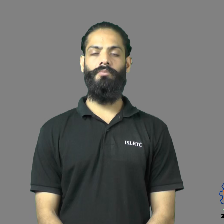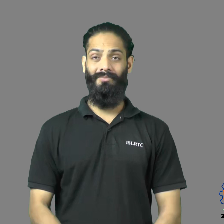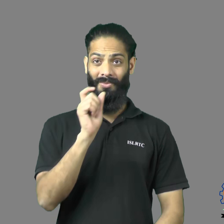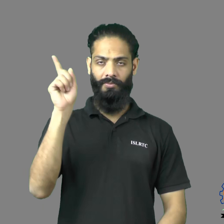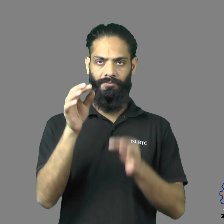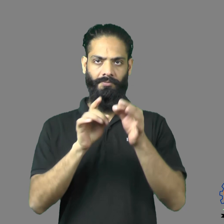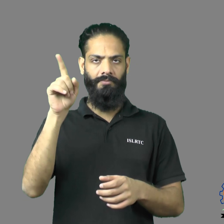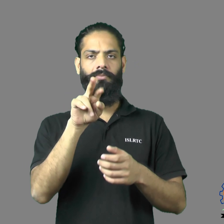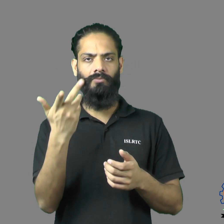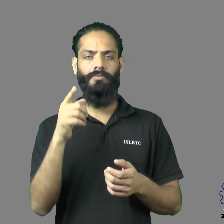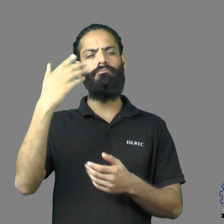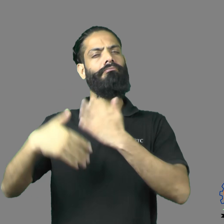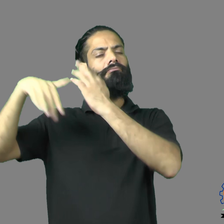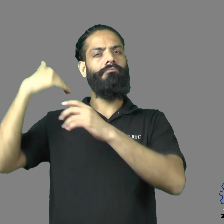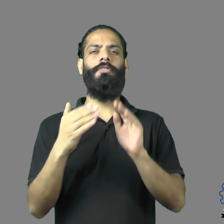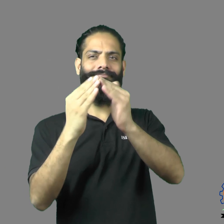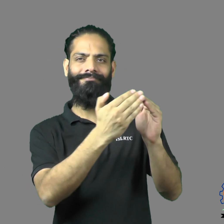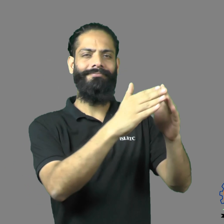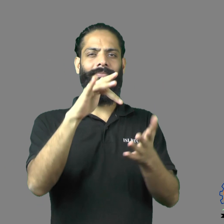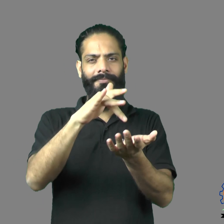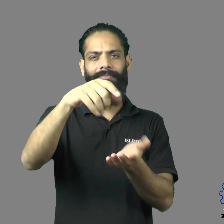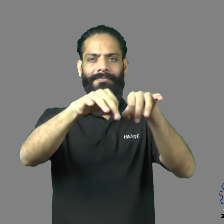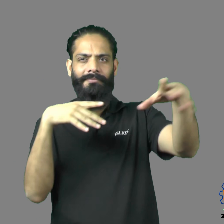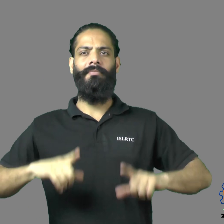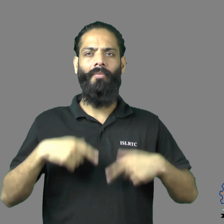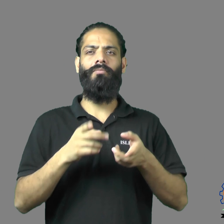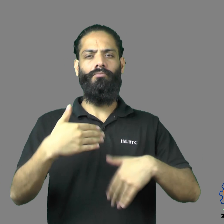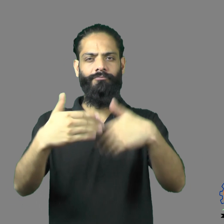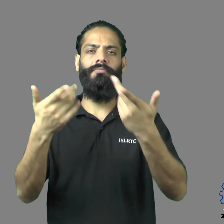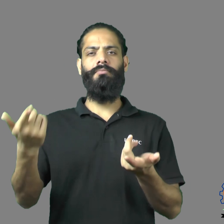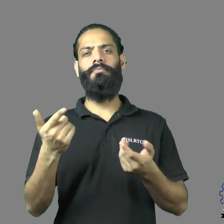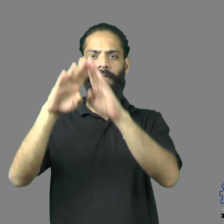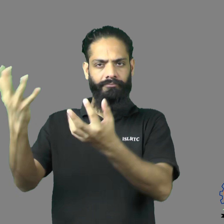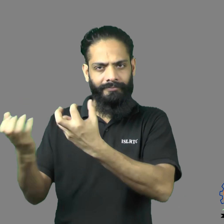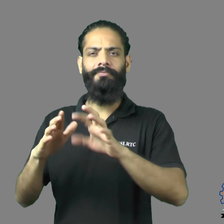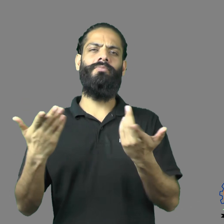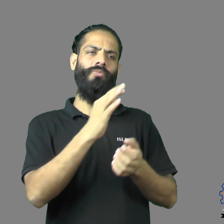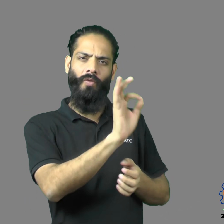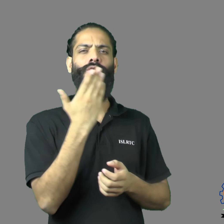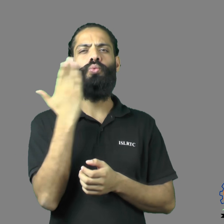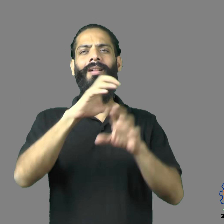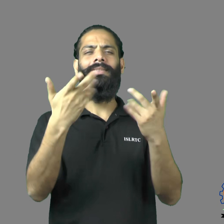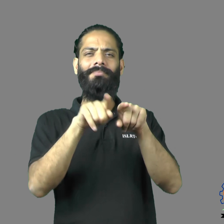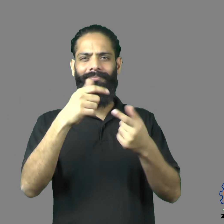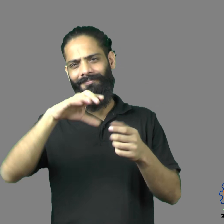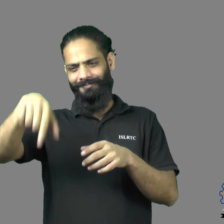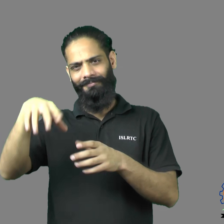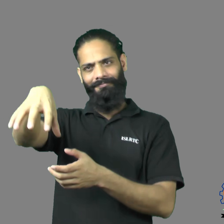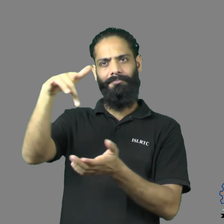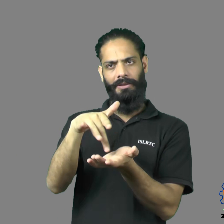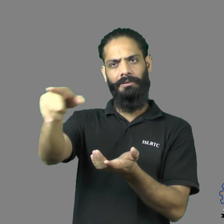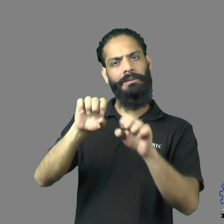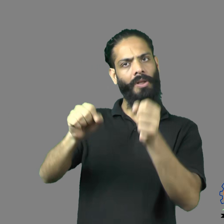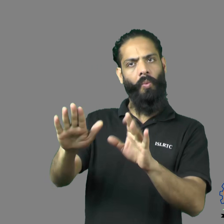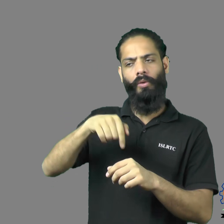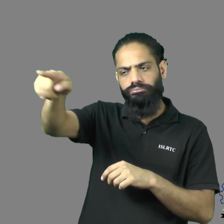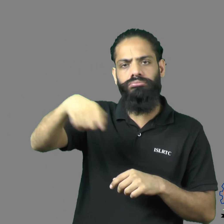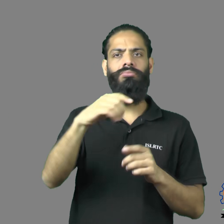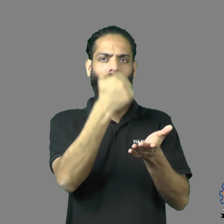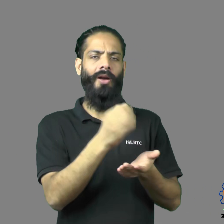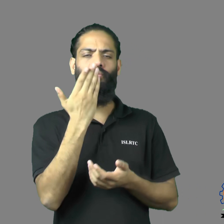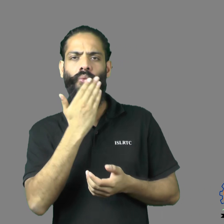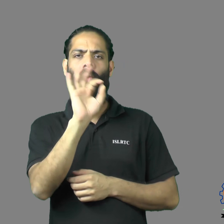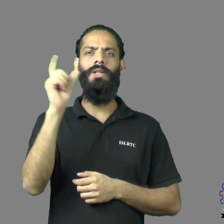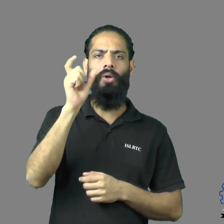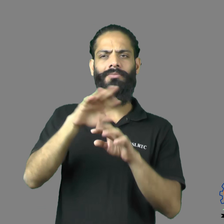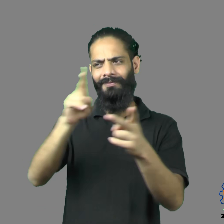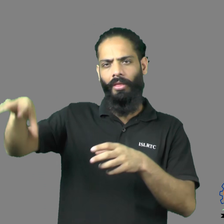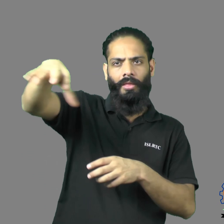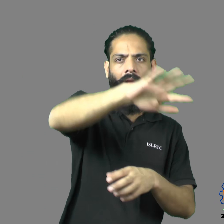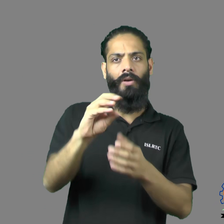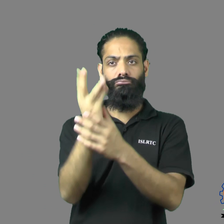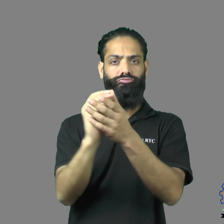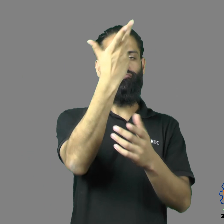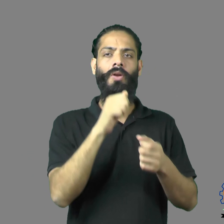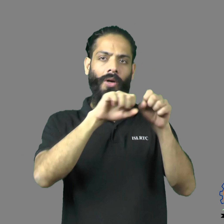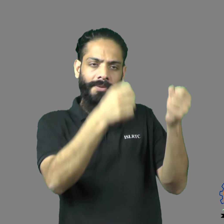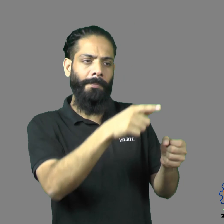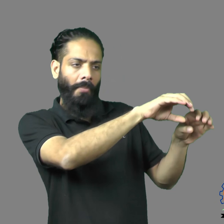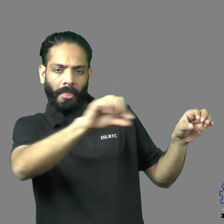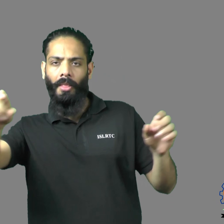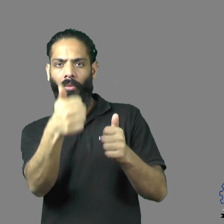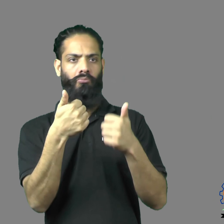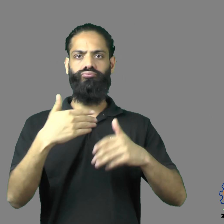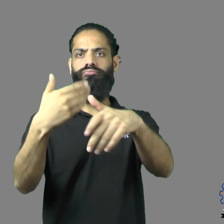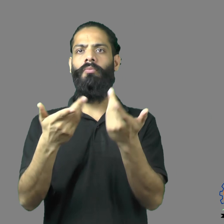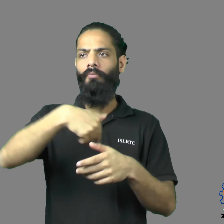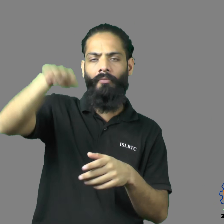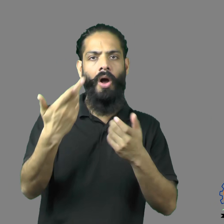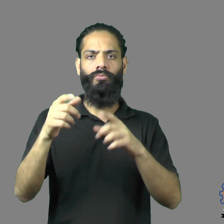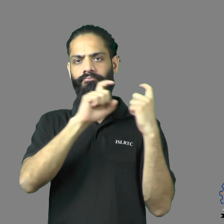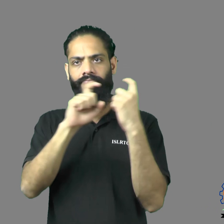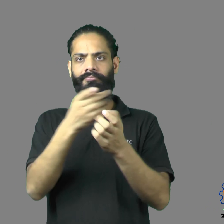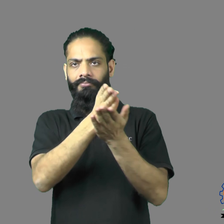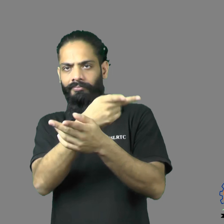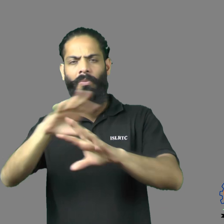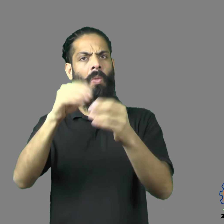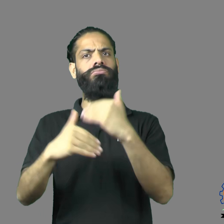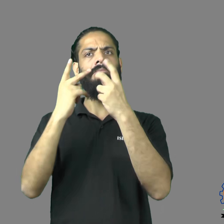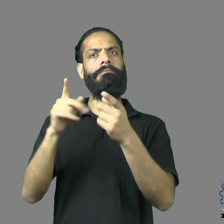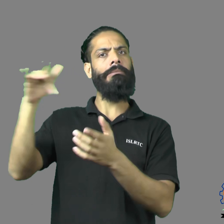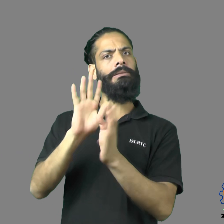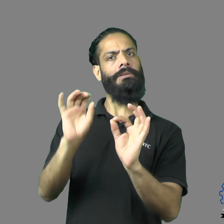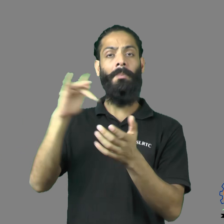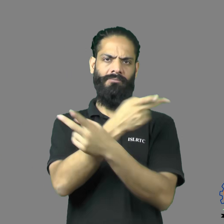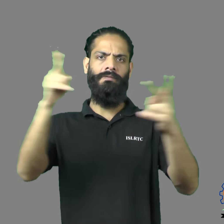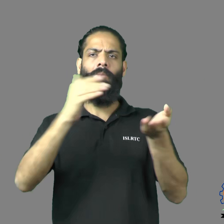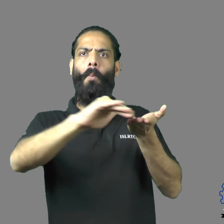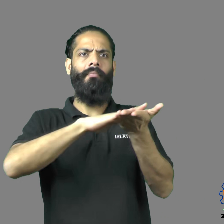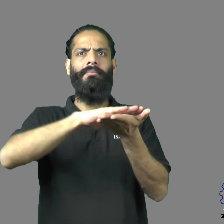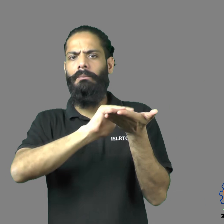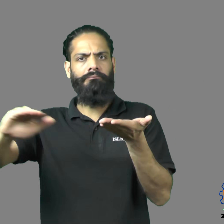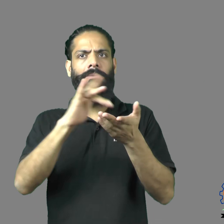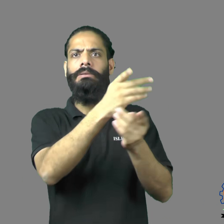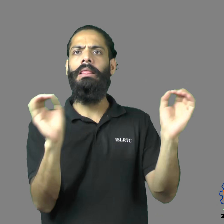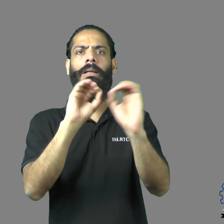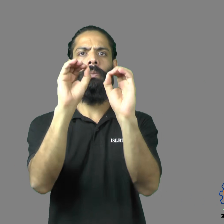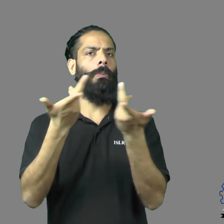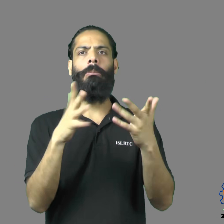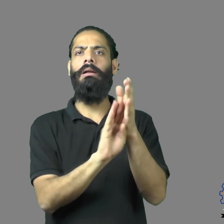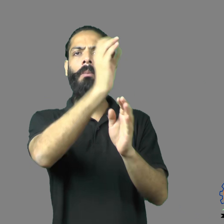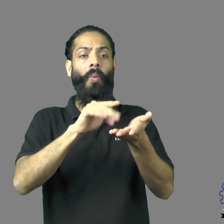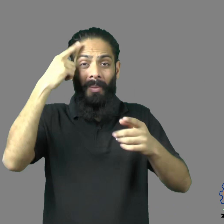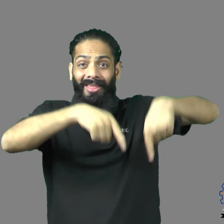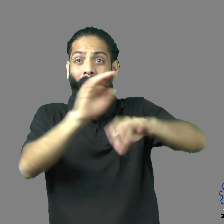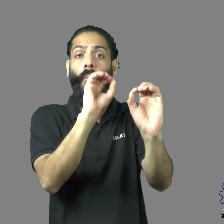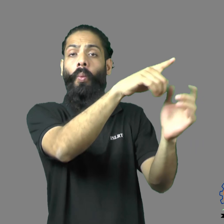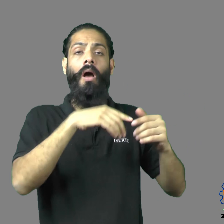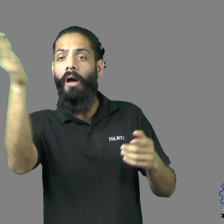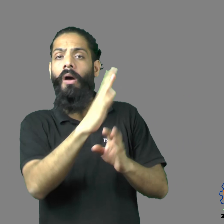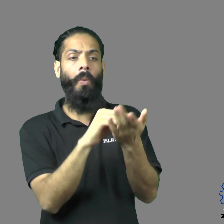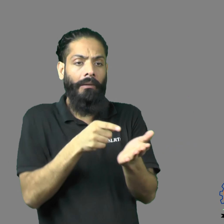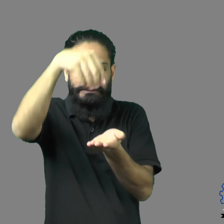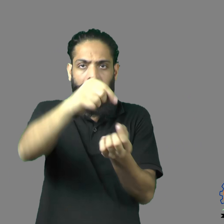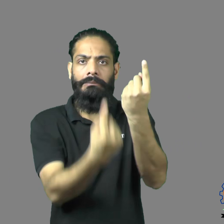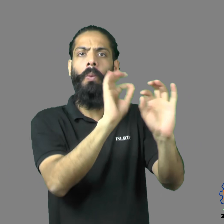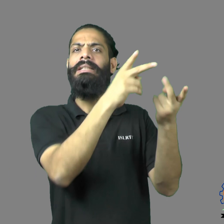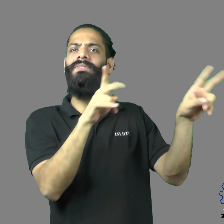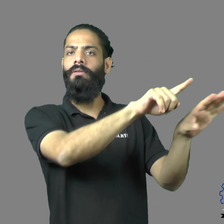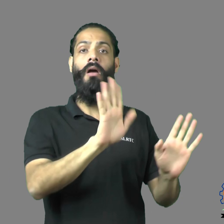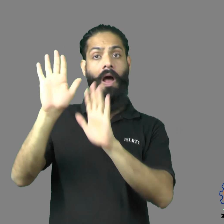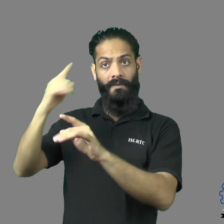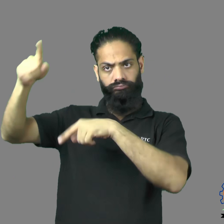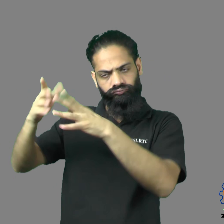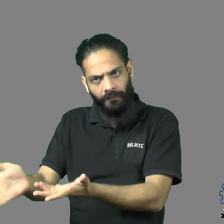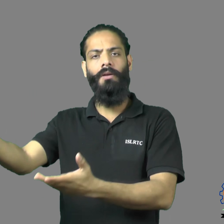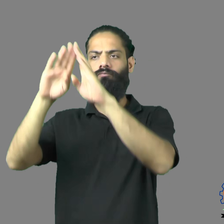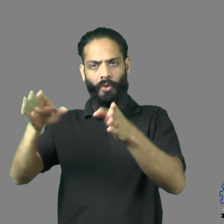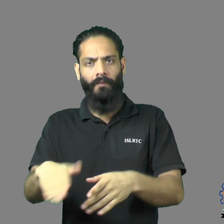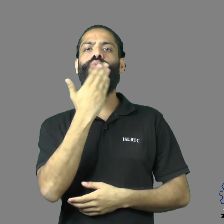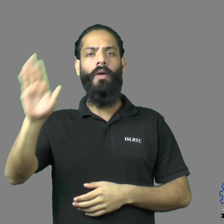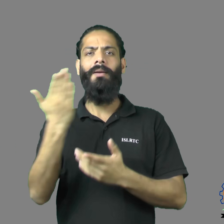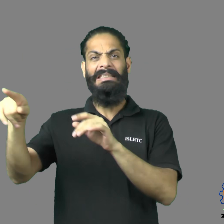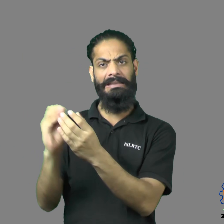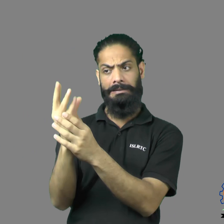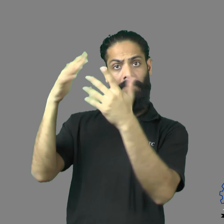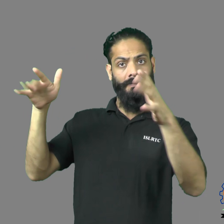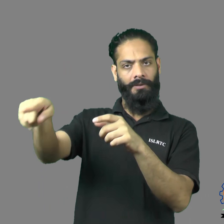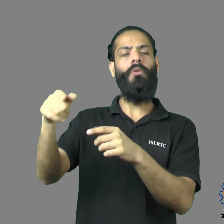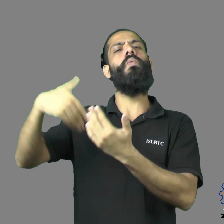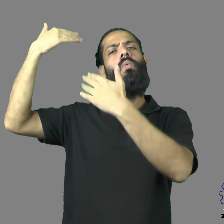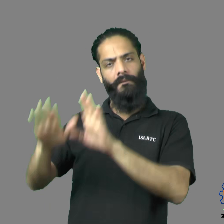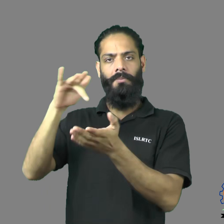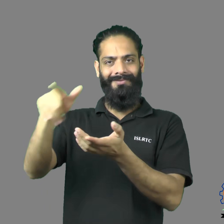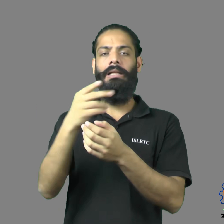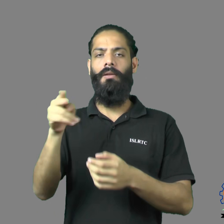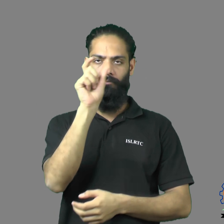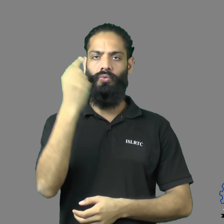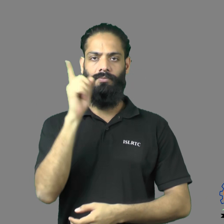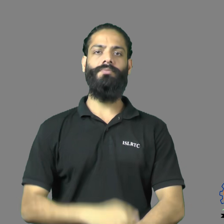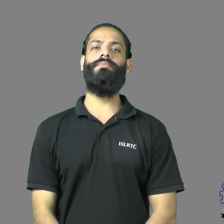Ancient Civilization